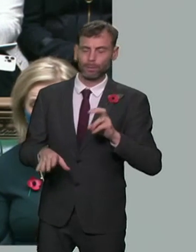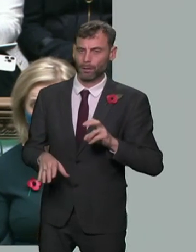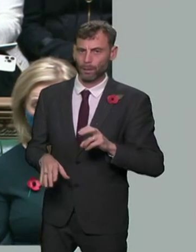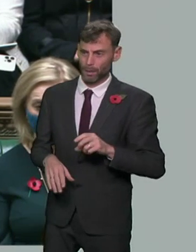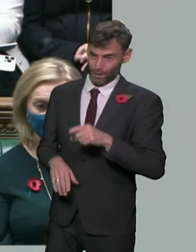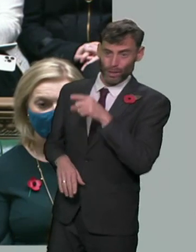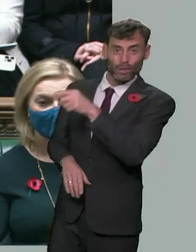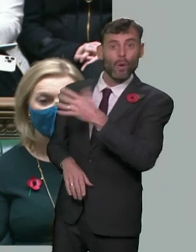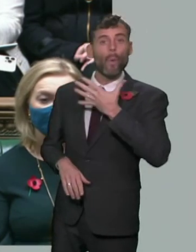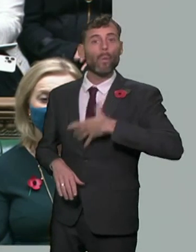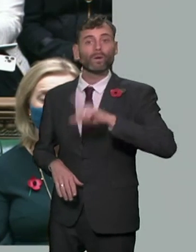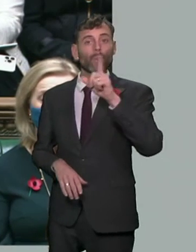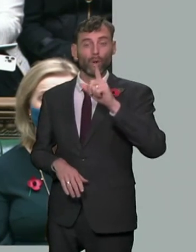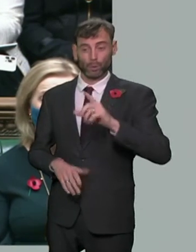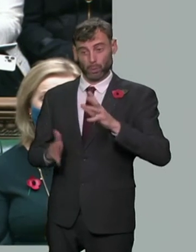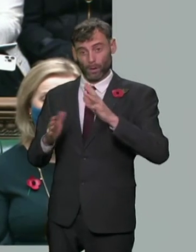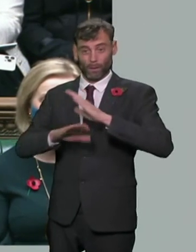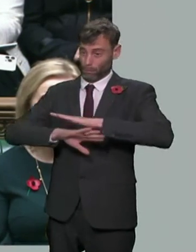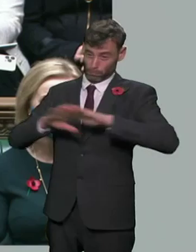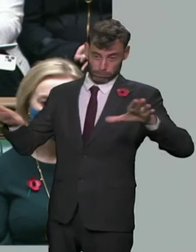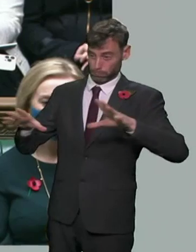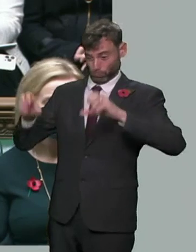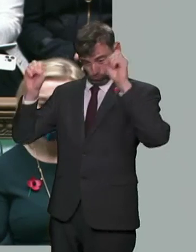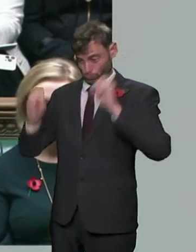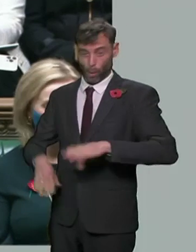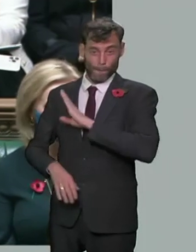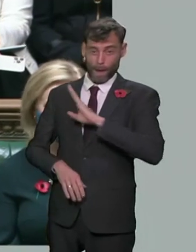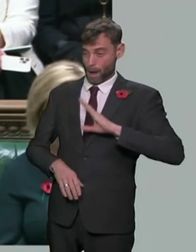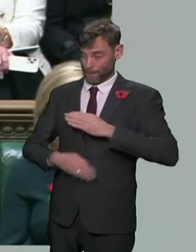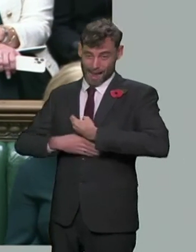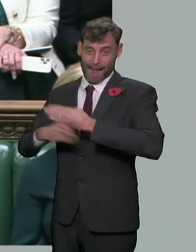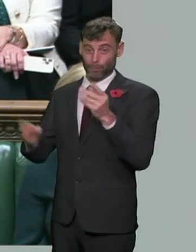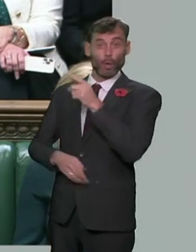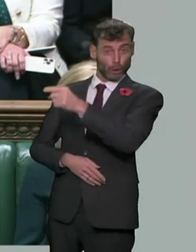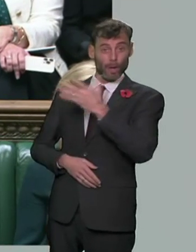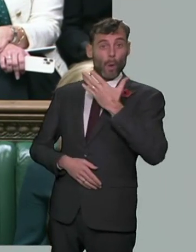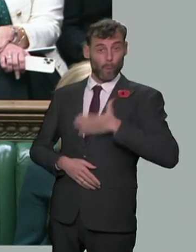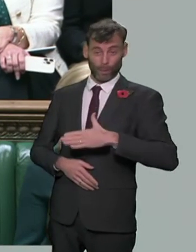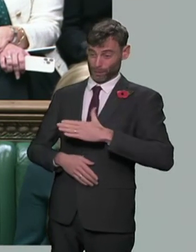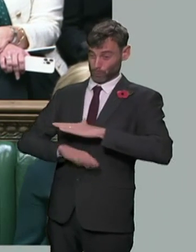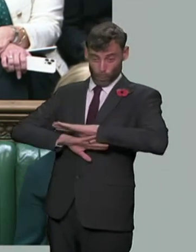I think the honourable Member for Wigan actually wanted to abolish the Army.